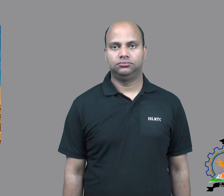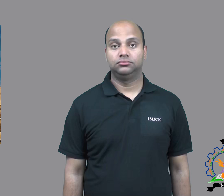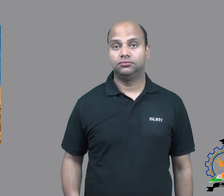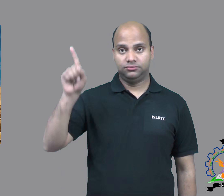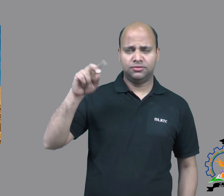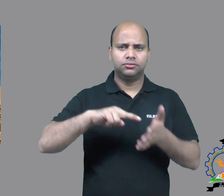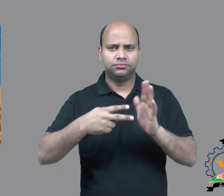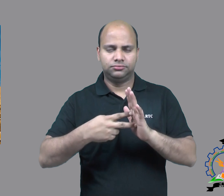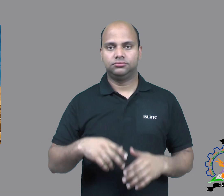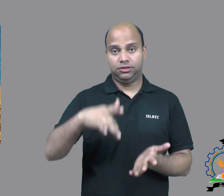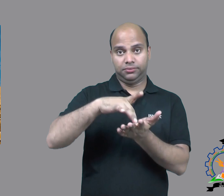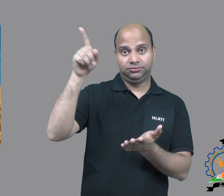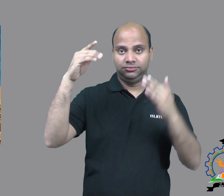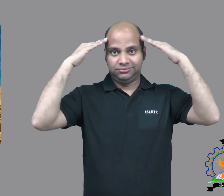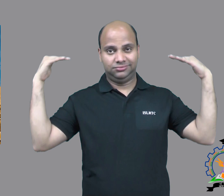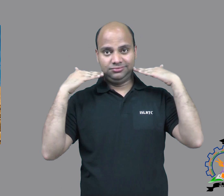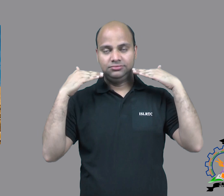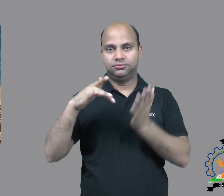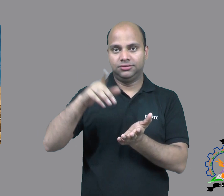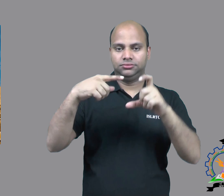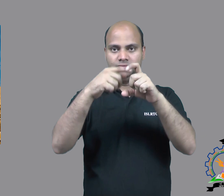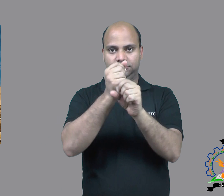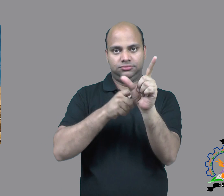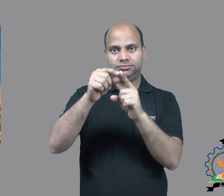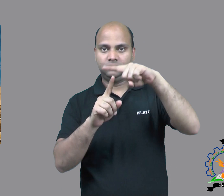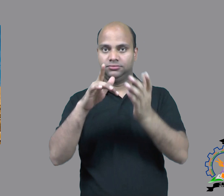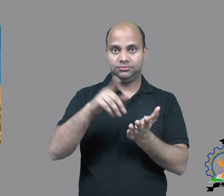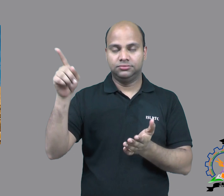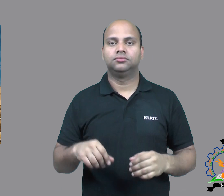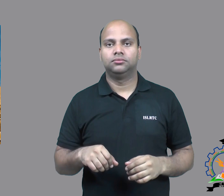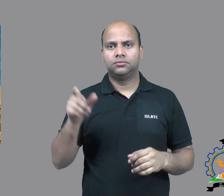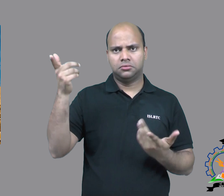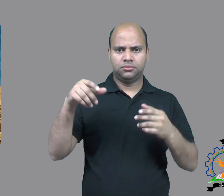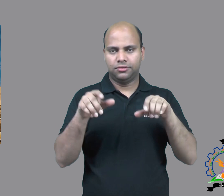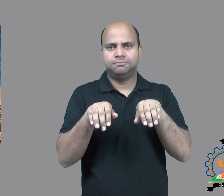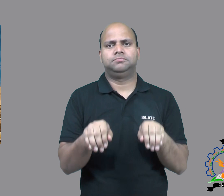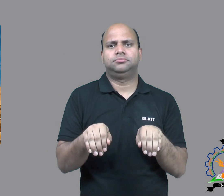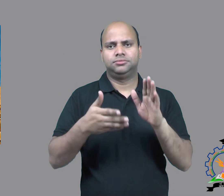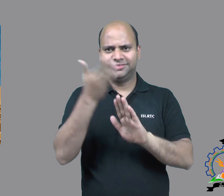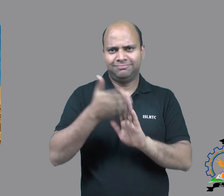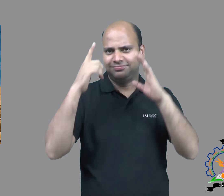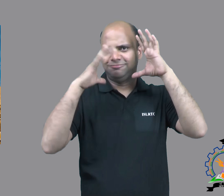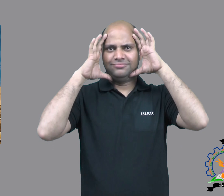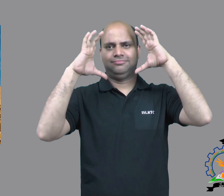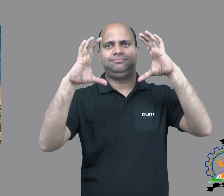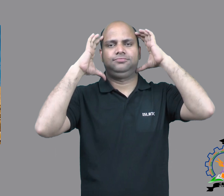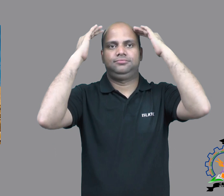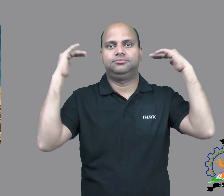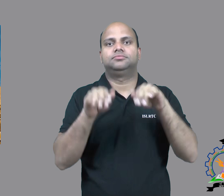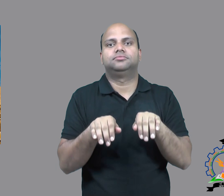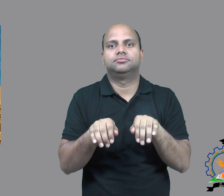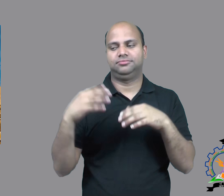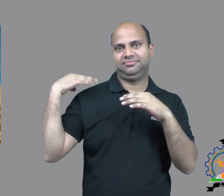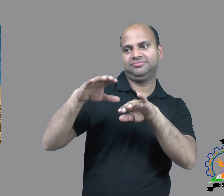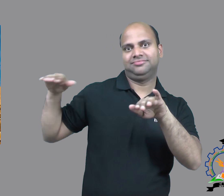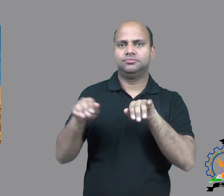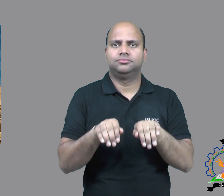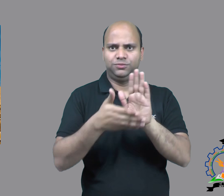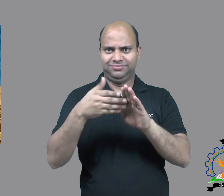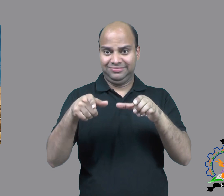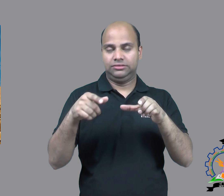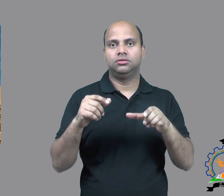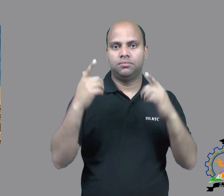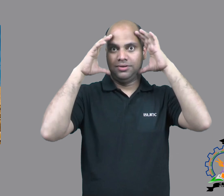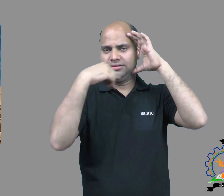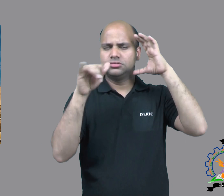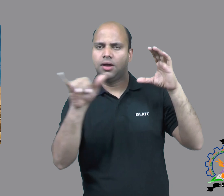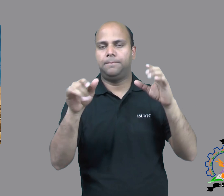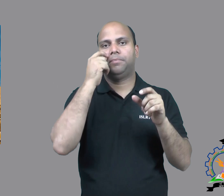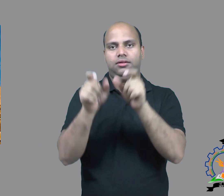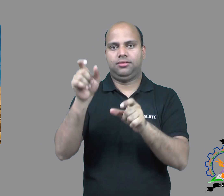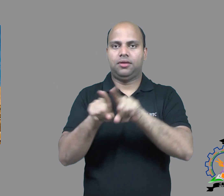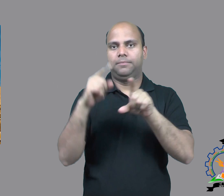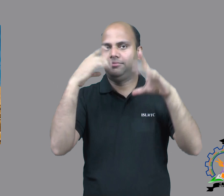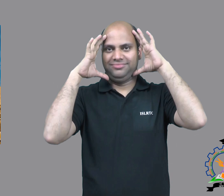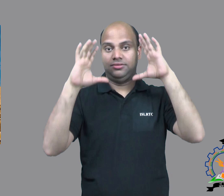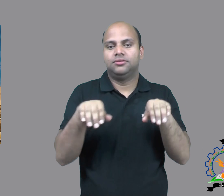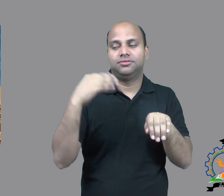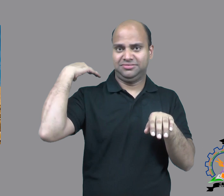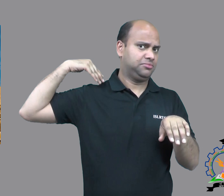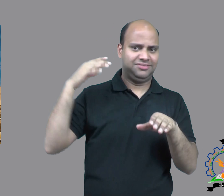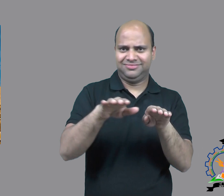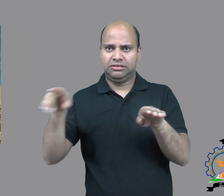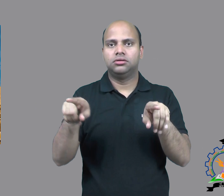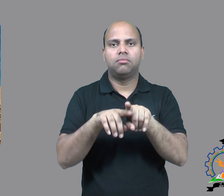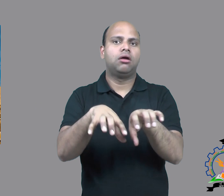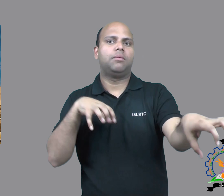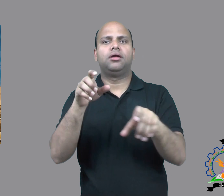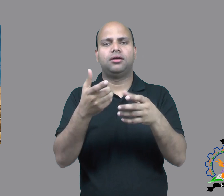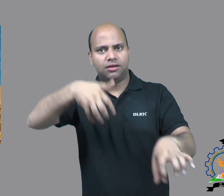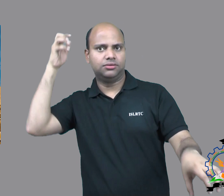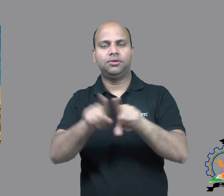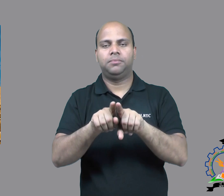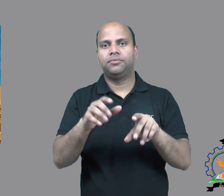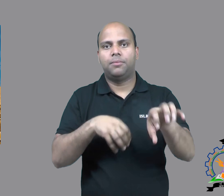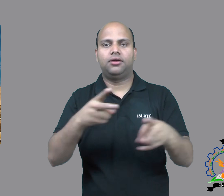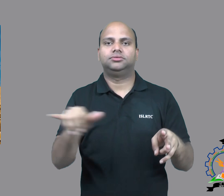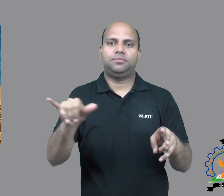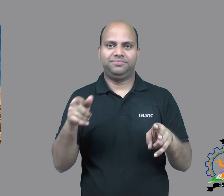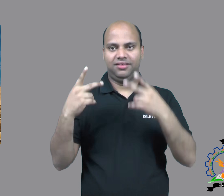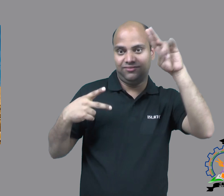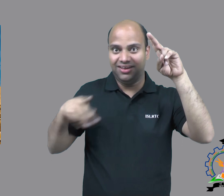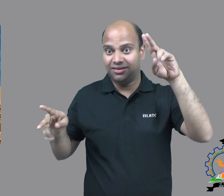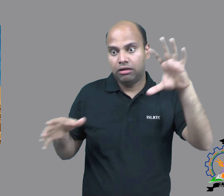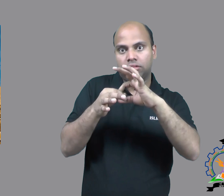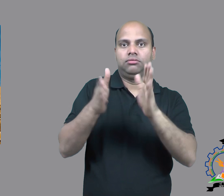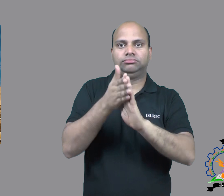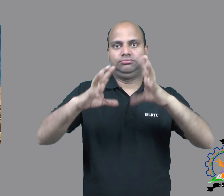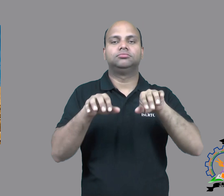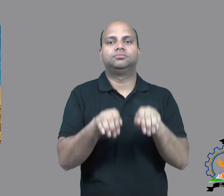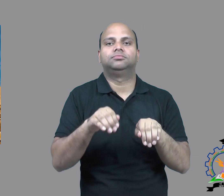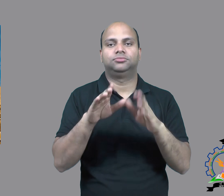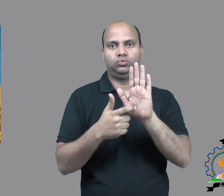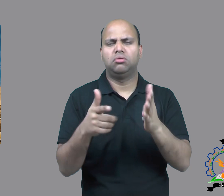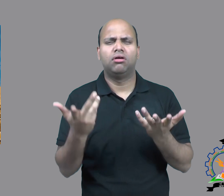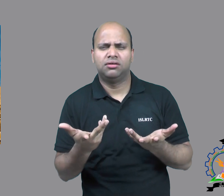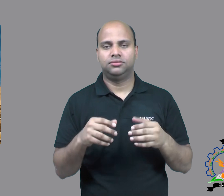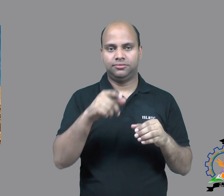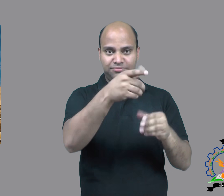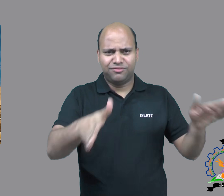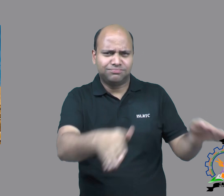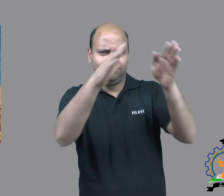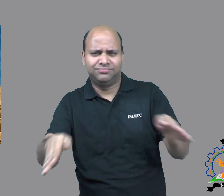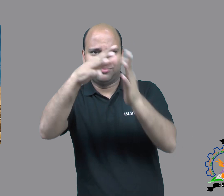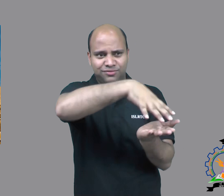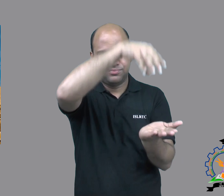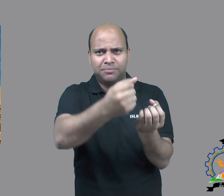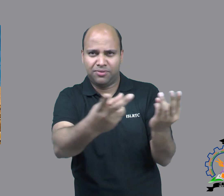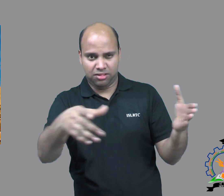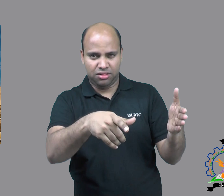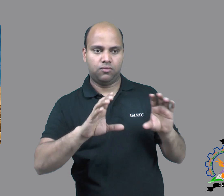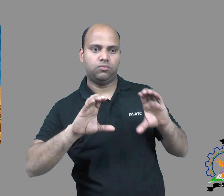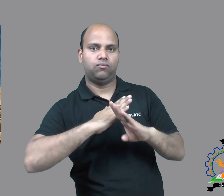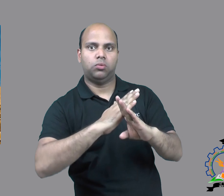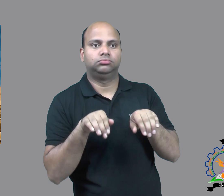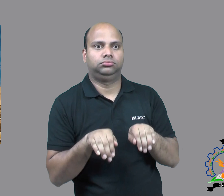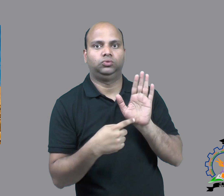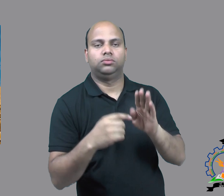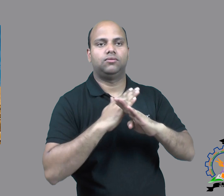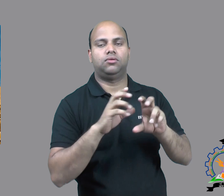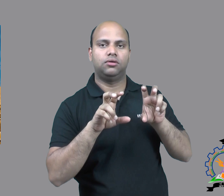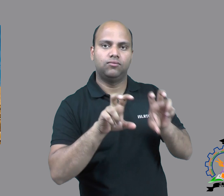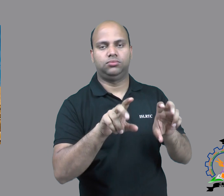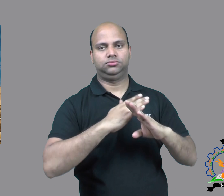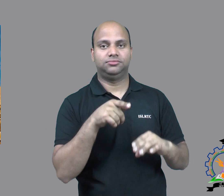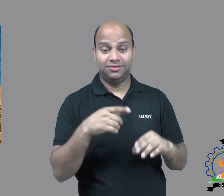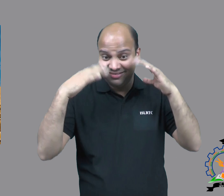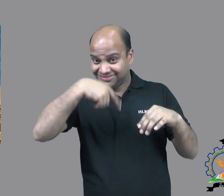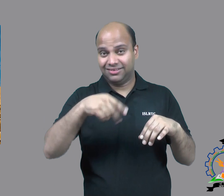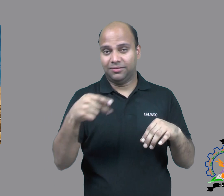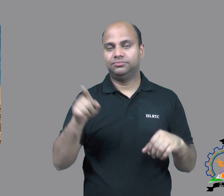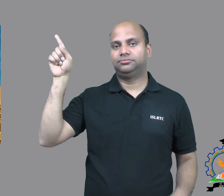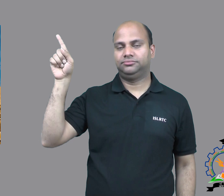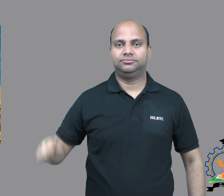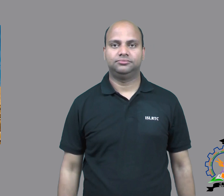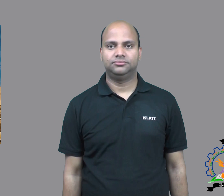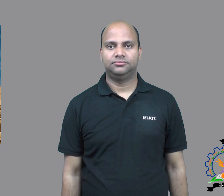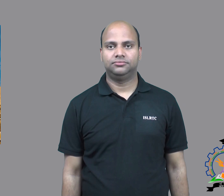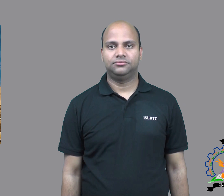Sphinx